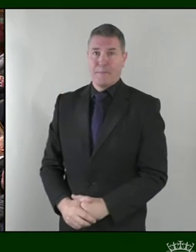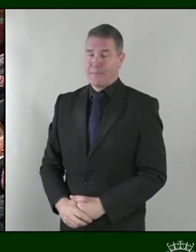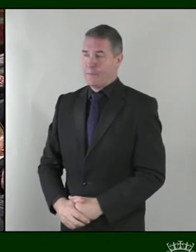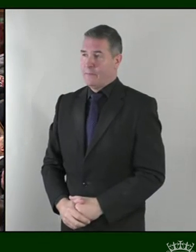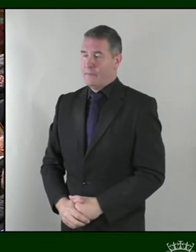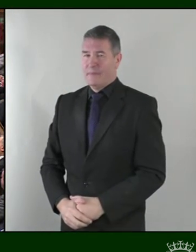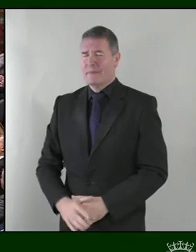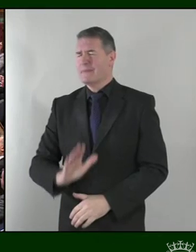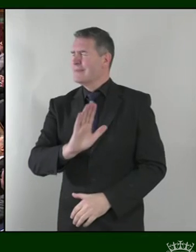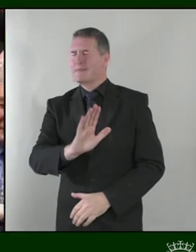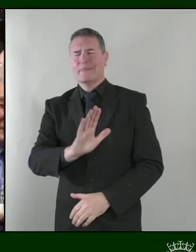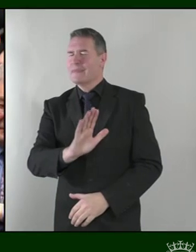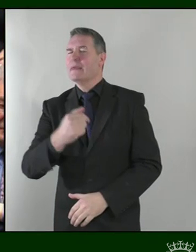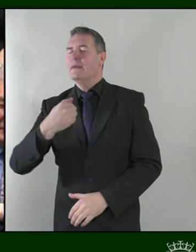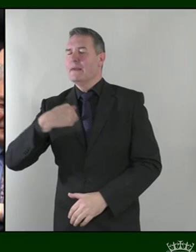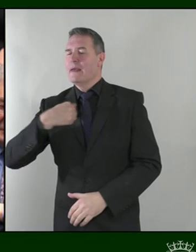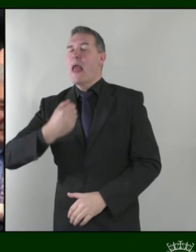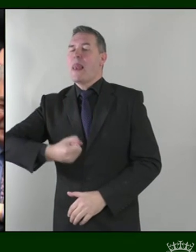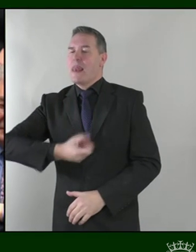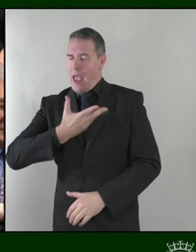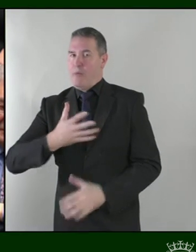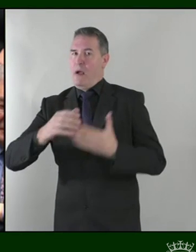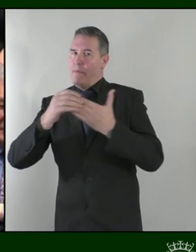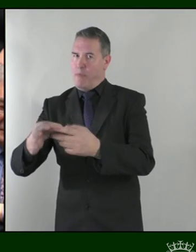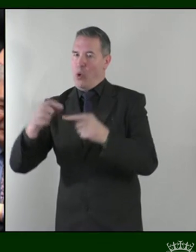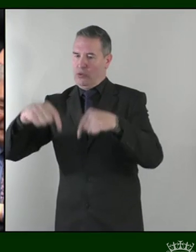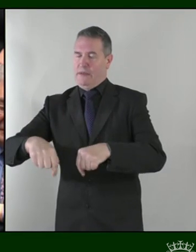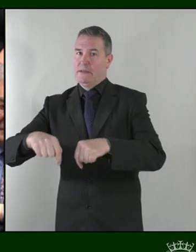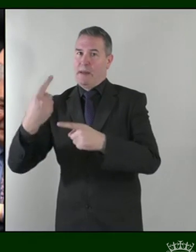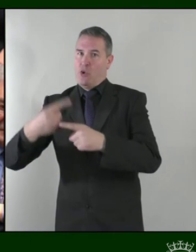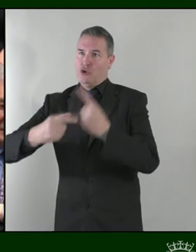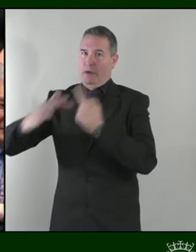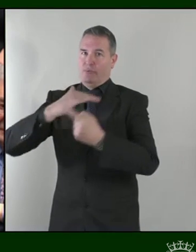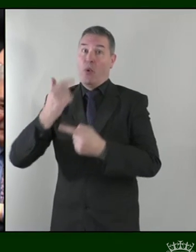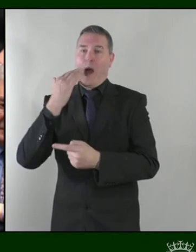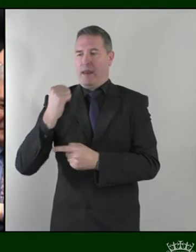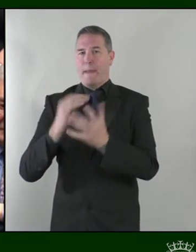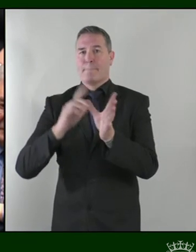It was the Labour party that proposed the climate change emergency motion to this House on 1 May.